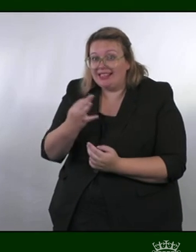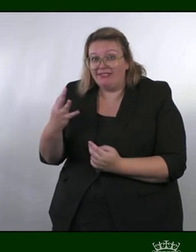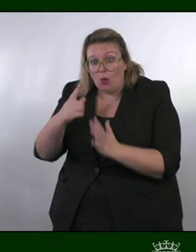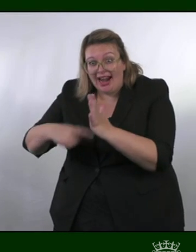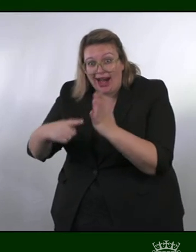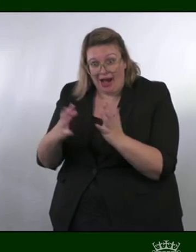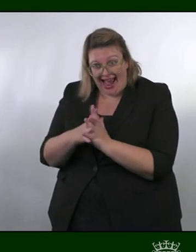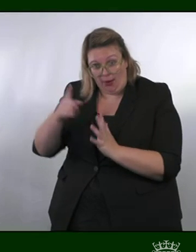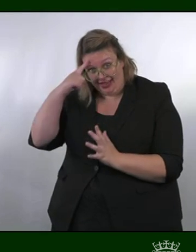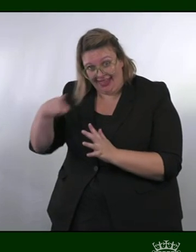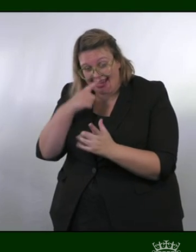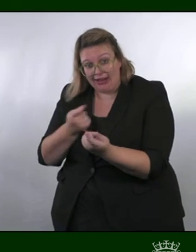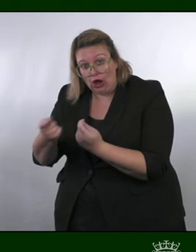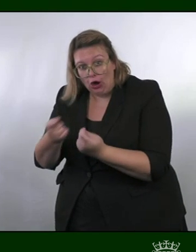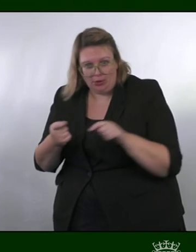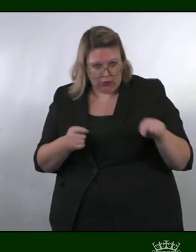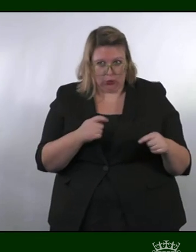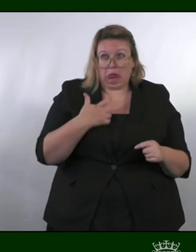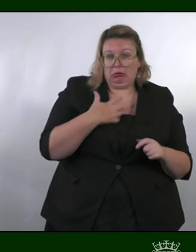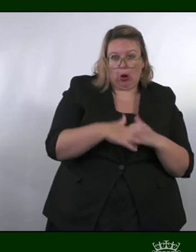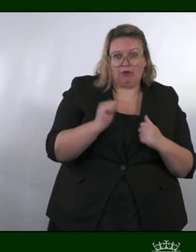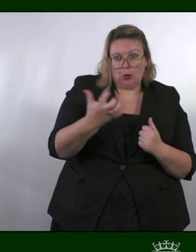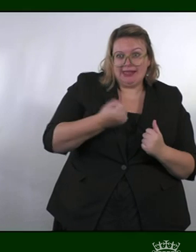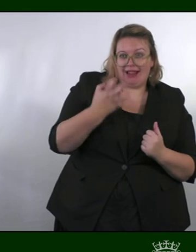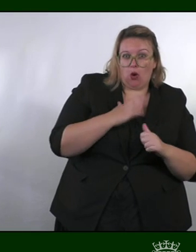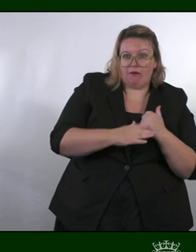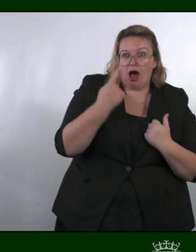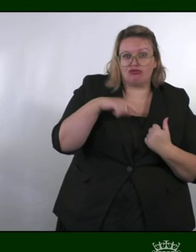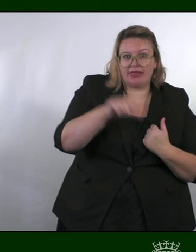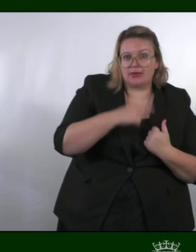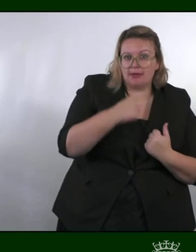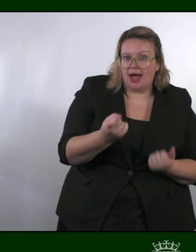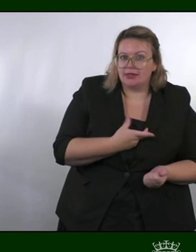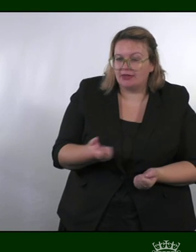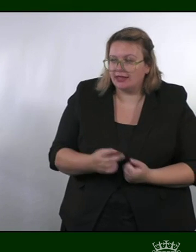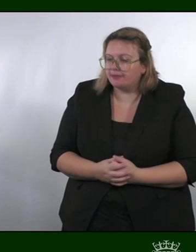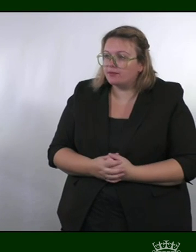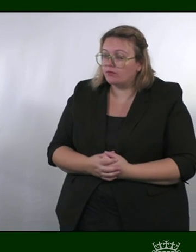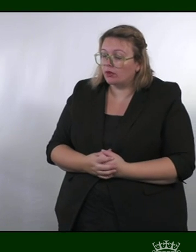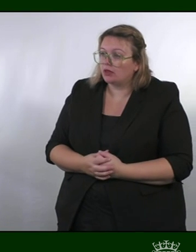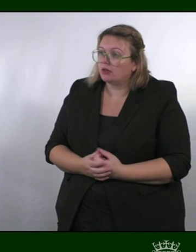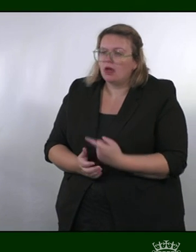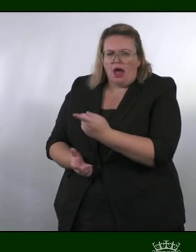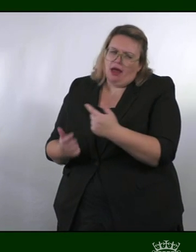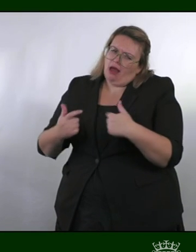Actually, I am proud of what we have done to support people on low incomes throughout this period and, indeed, before.